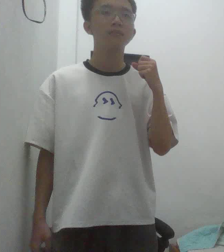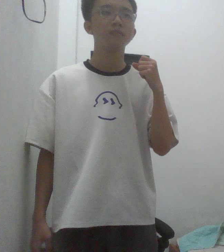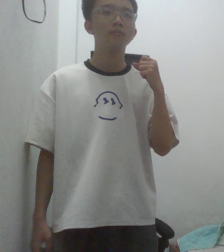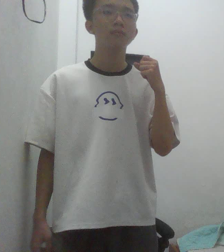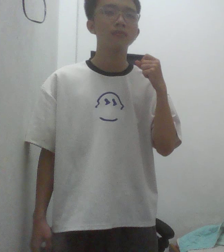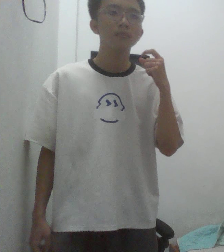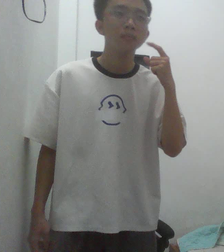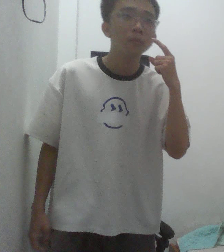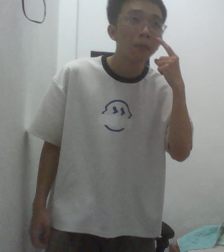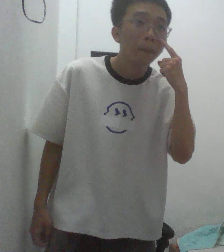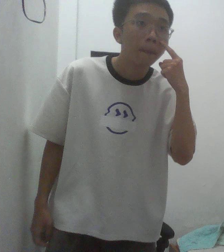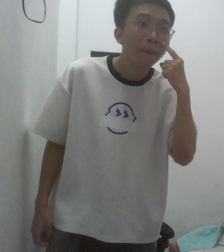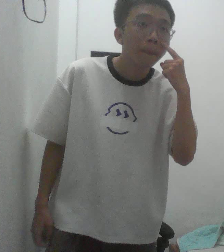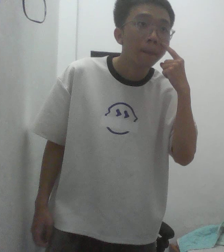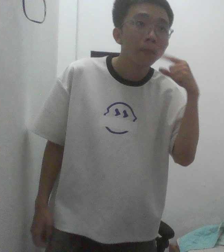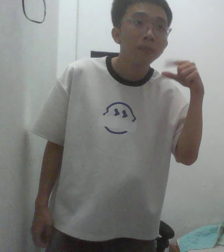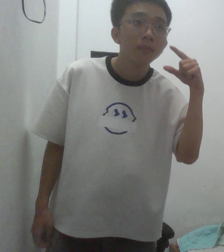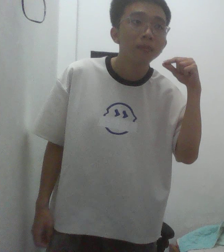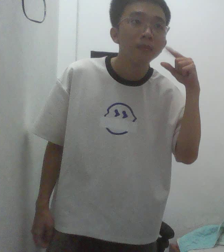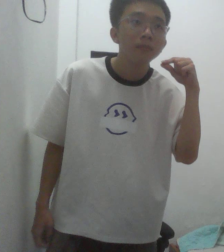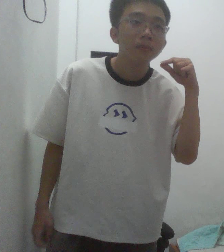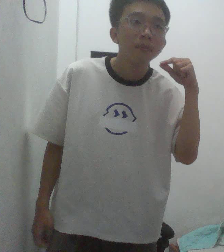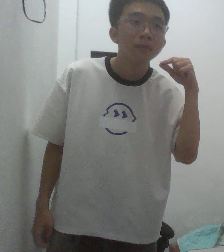lam quen